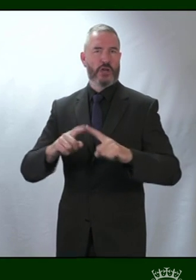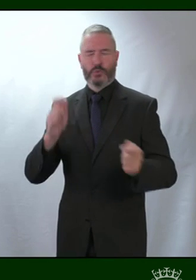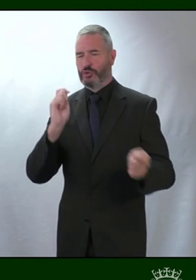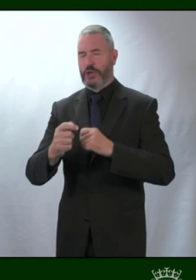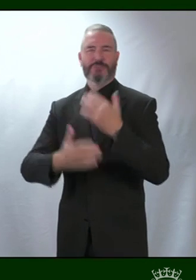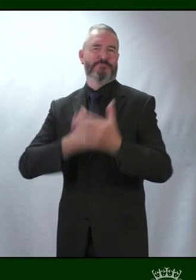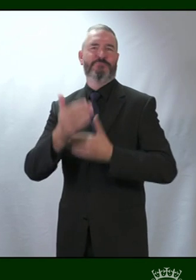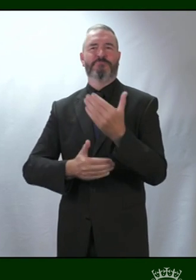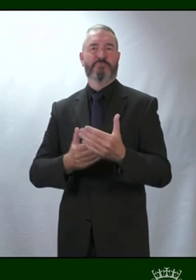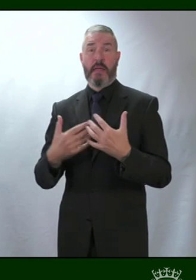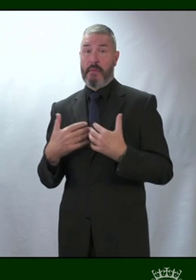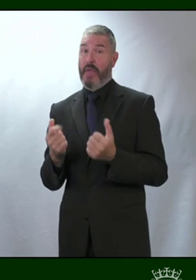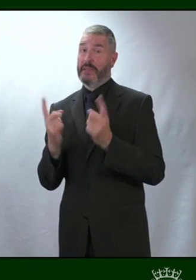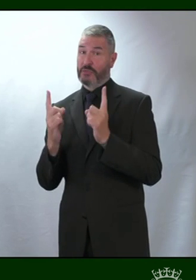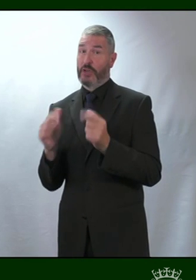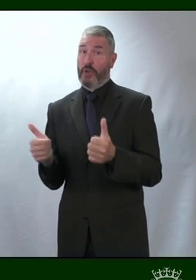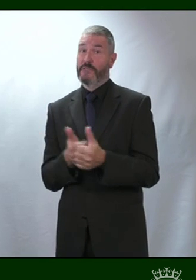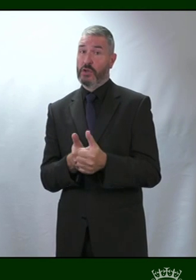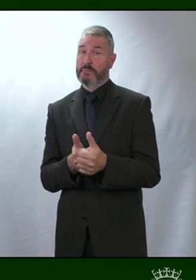He was backed up by the Health Secretary, who said: